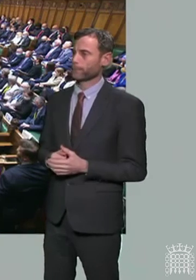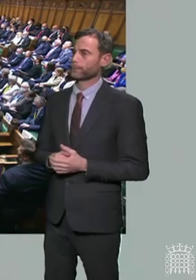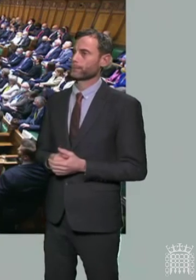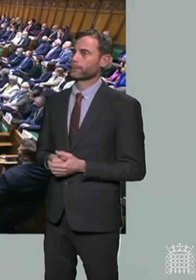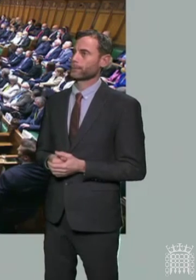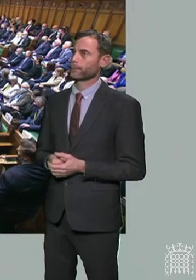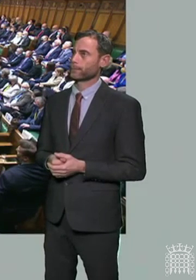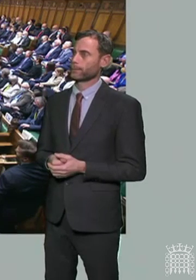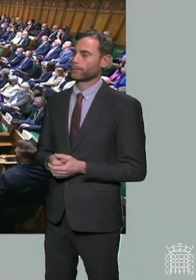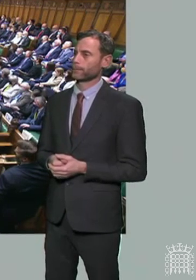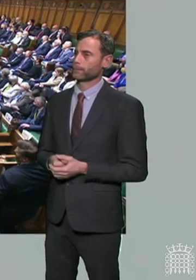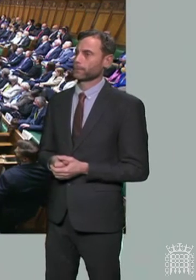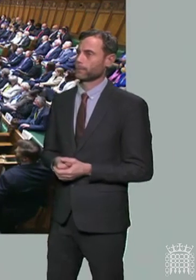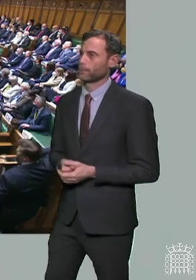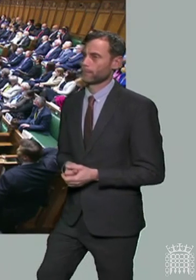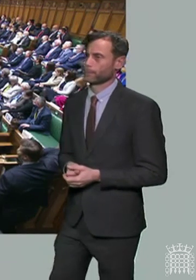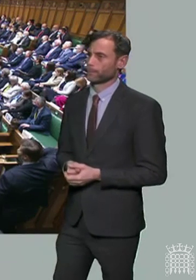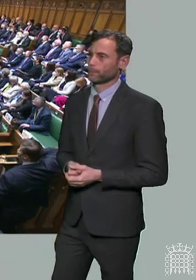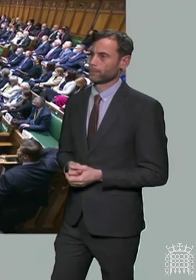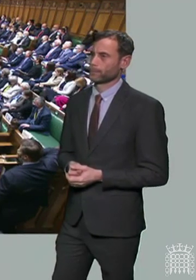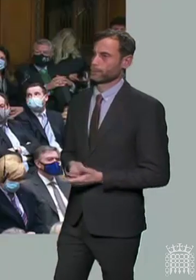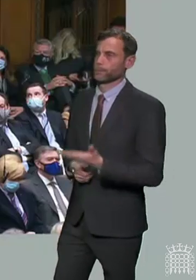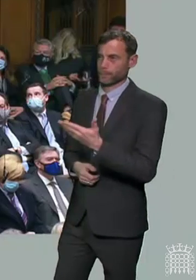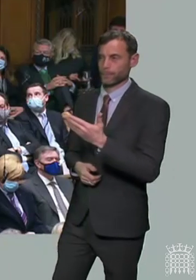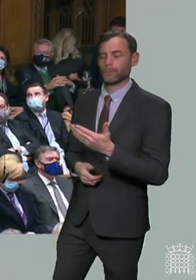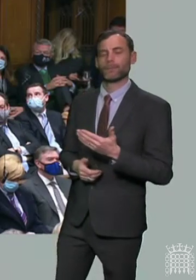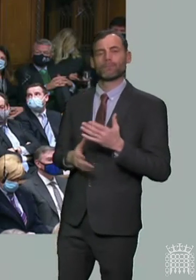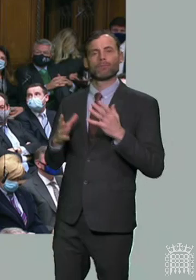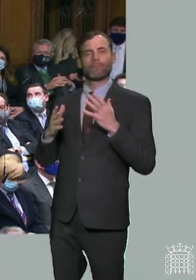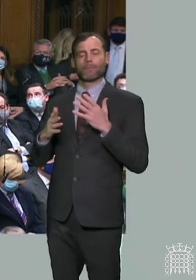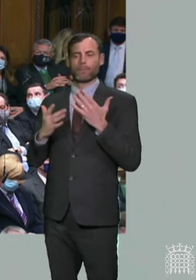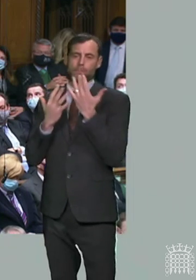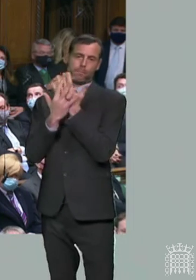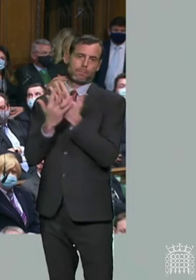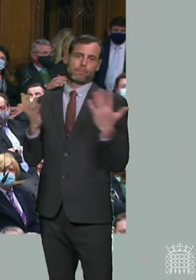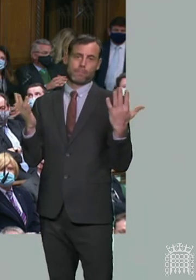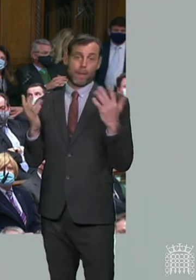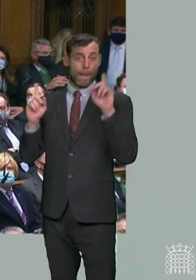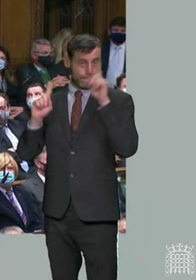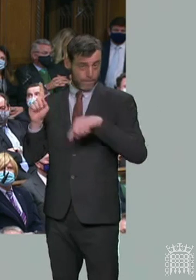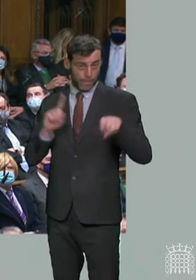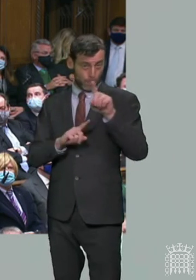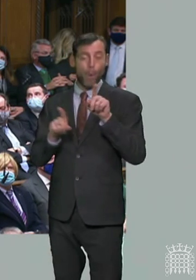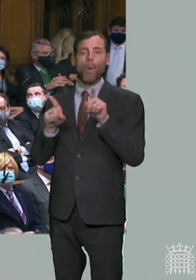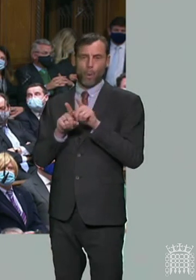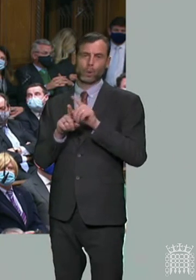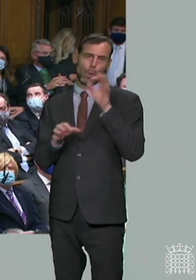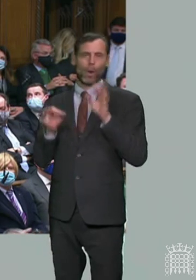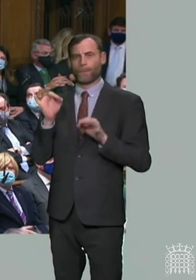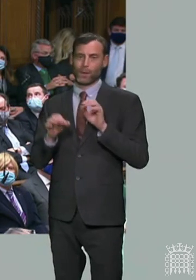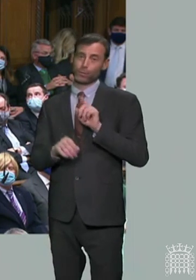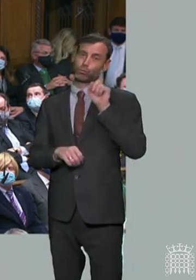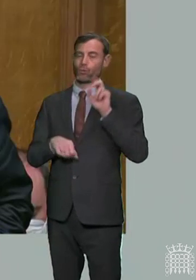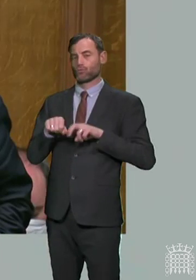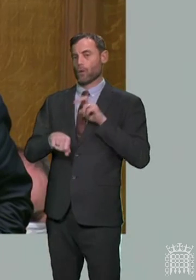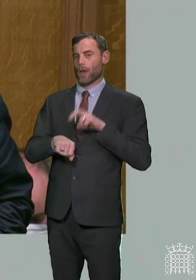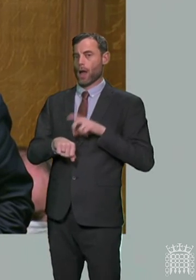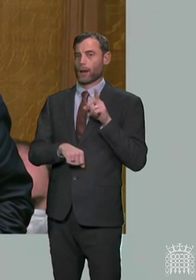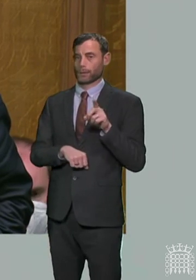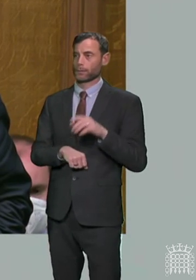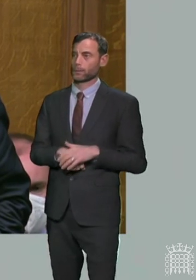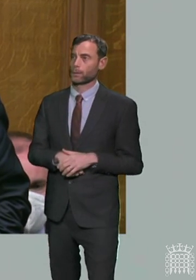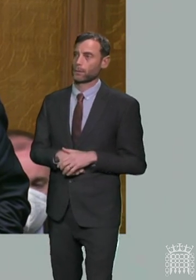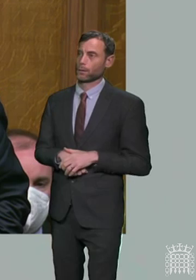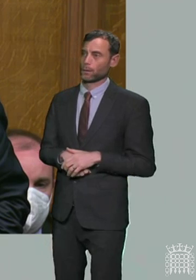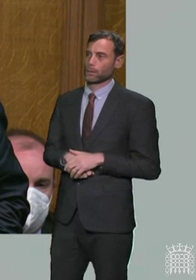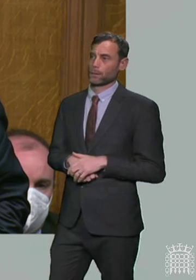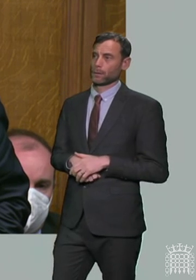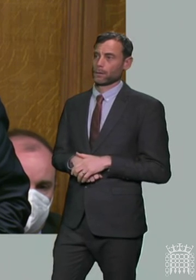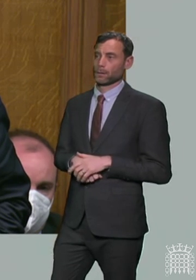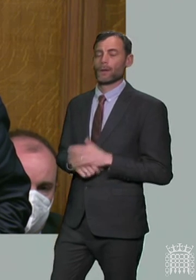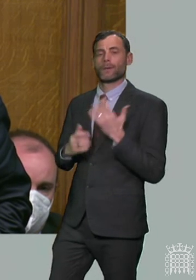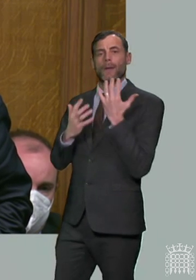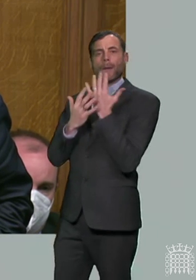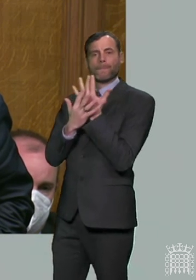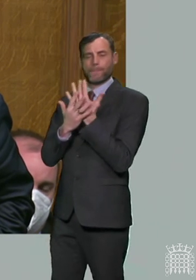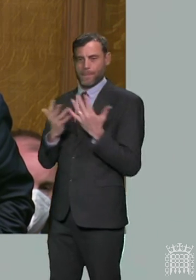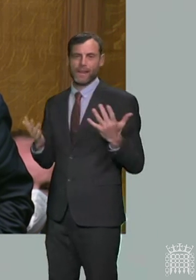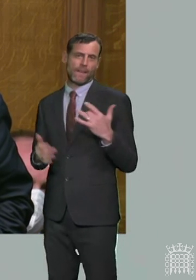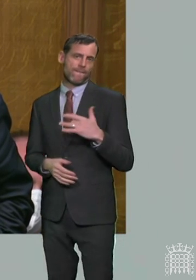The vast majority of people, and indeed the vast majority of politicians, across Northern Ireland believe that whatever the question, double-jobbing is not the answer.